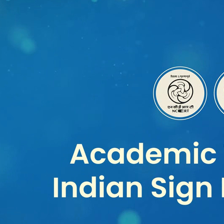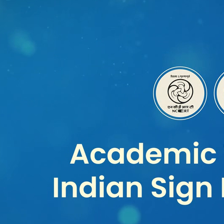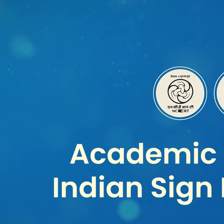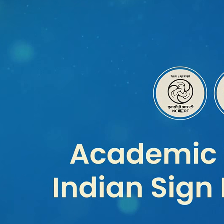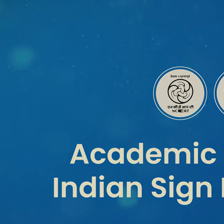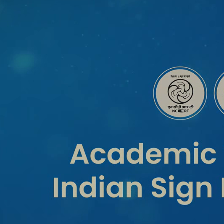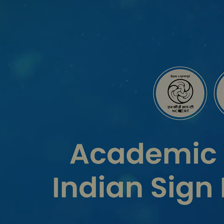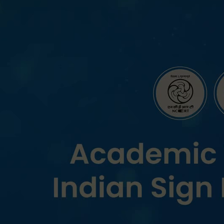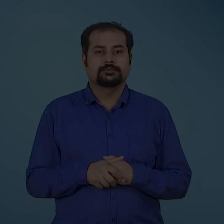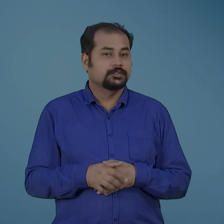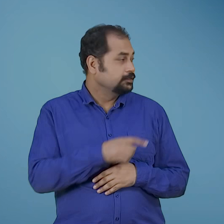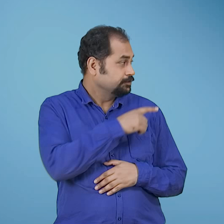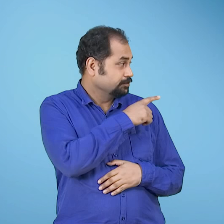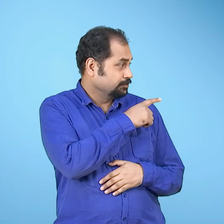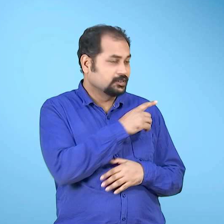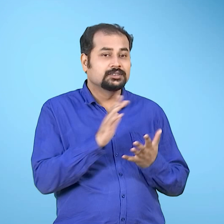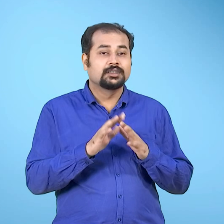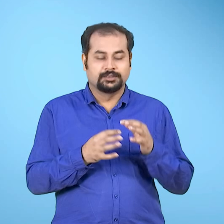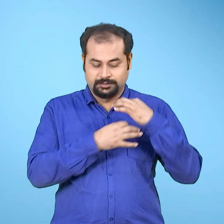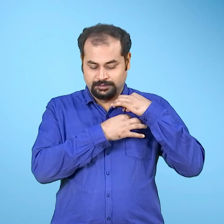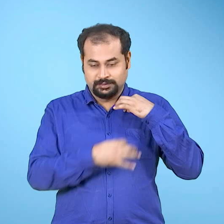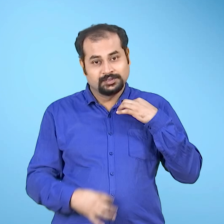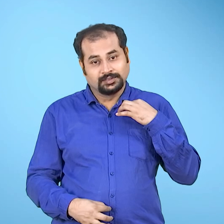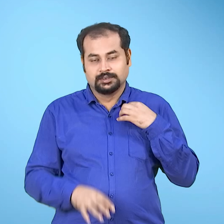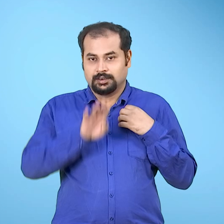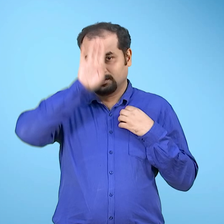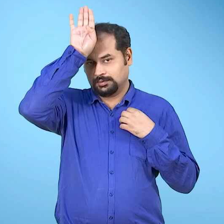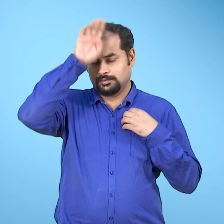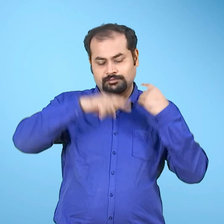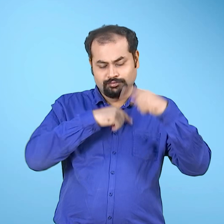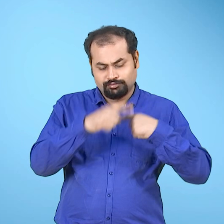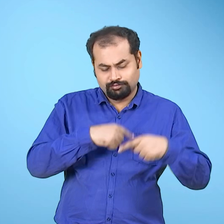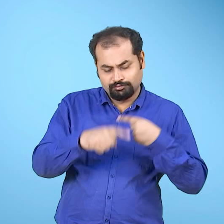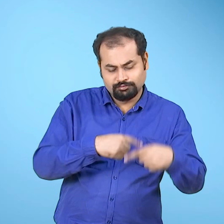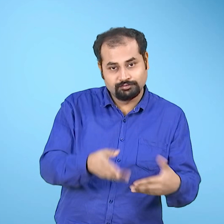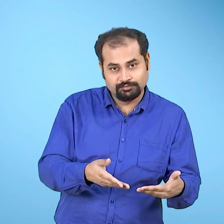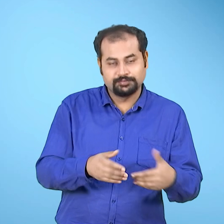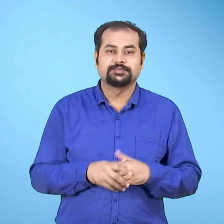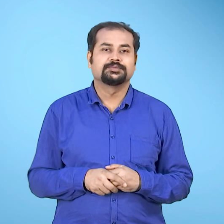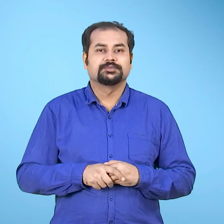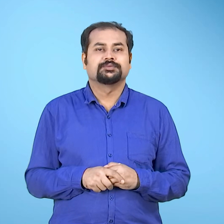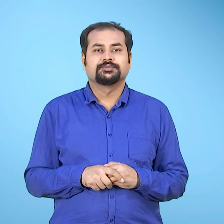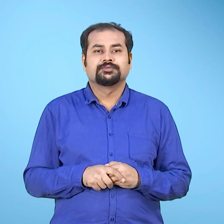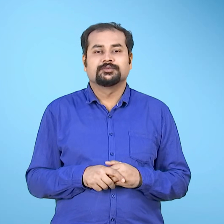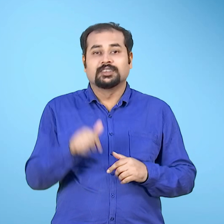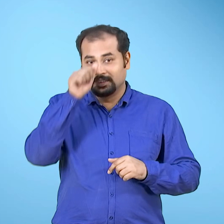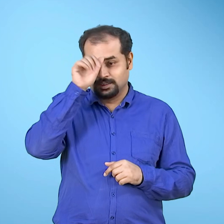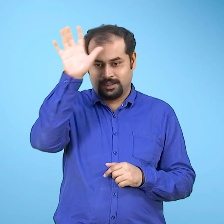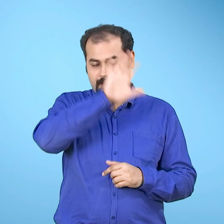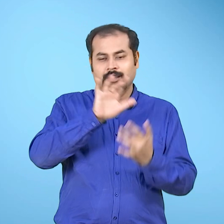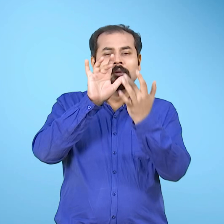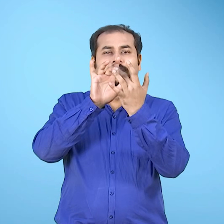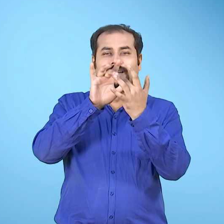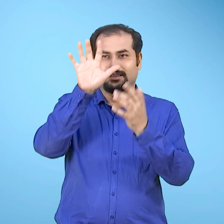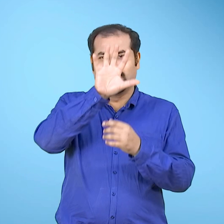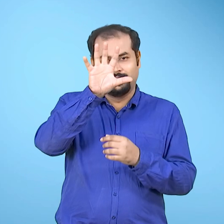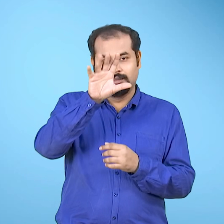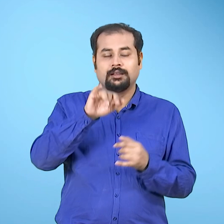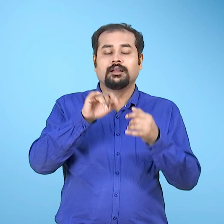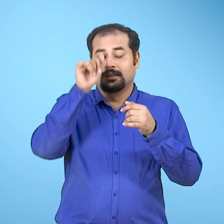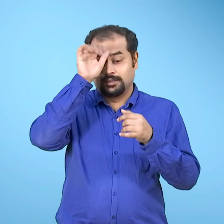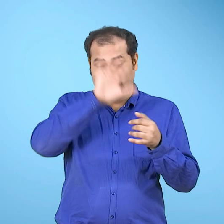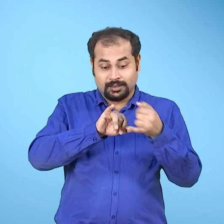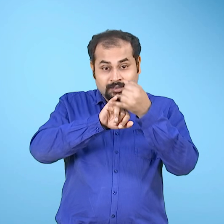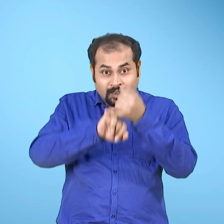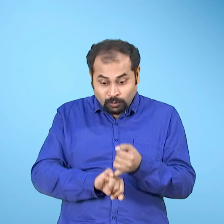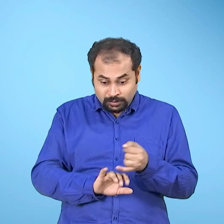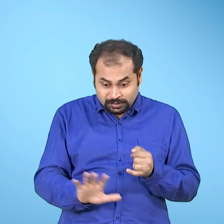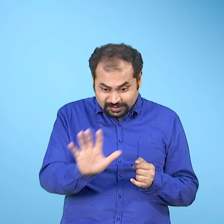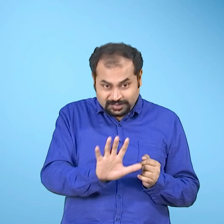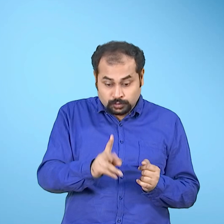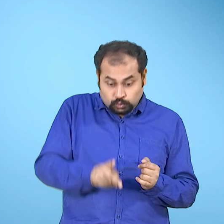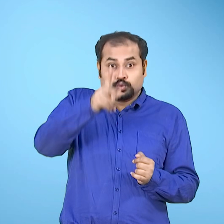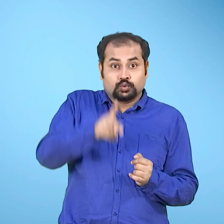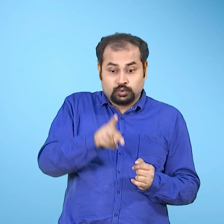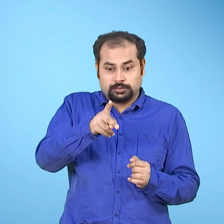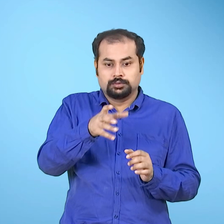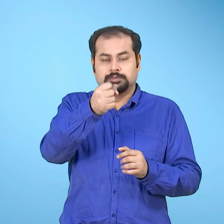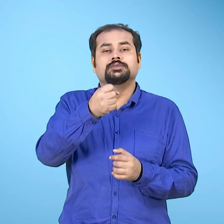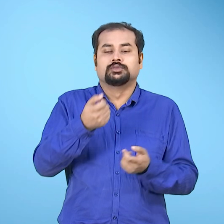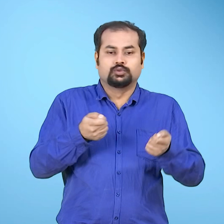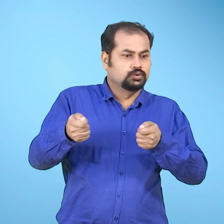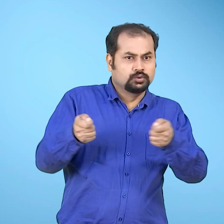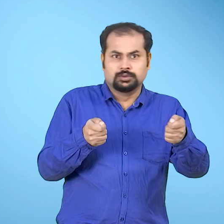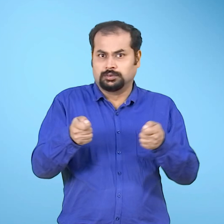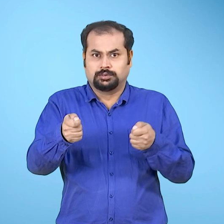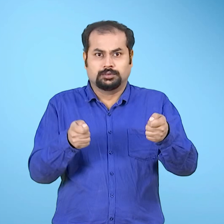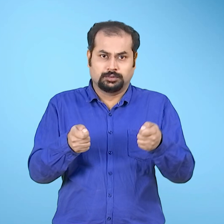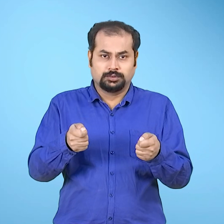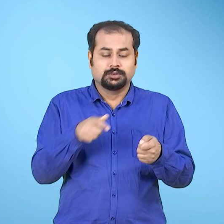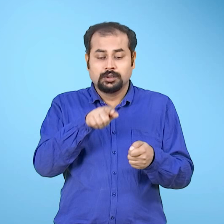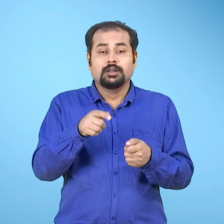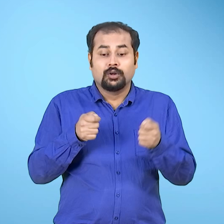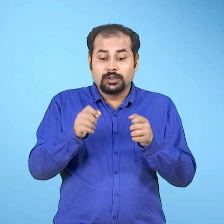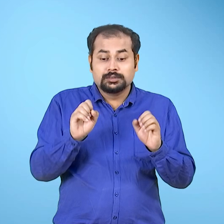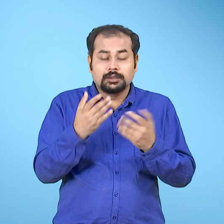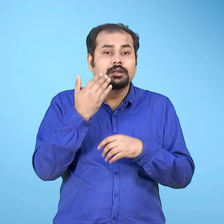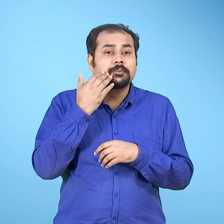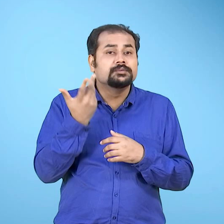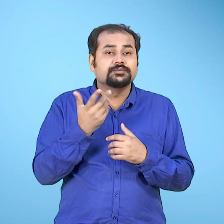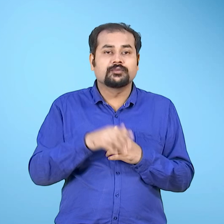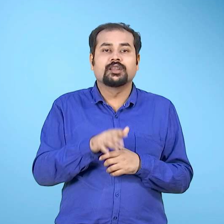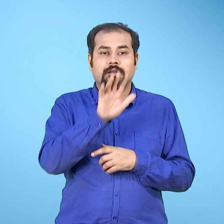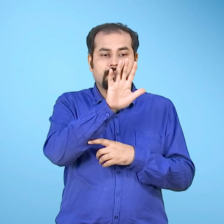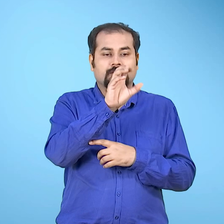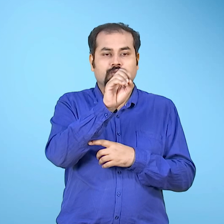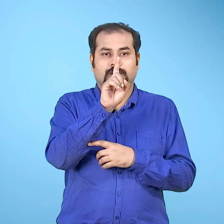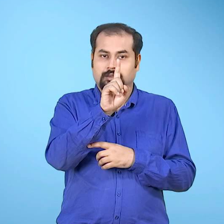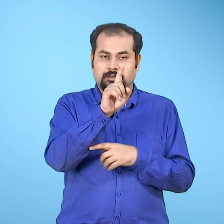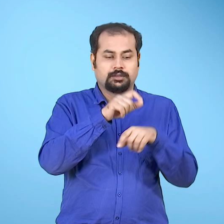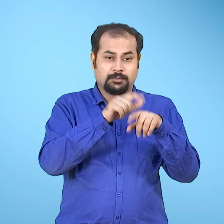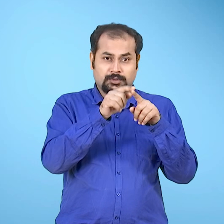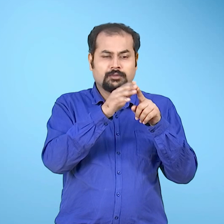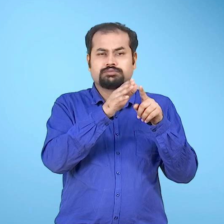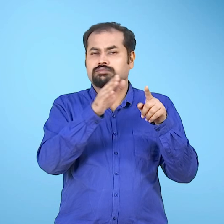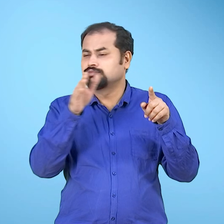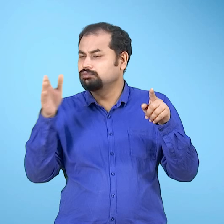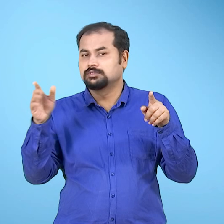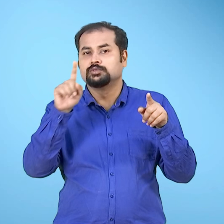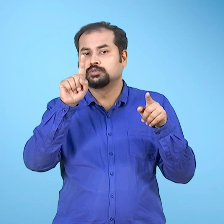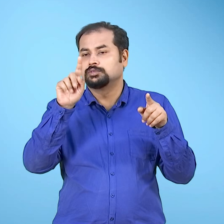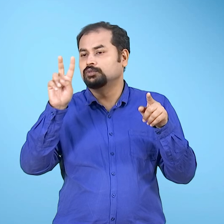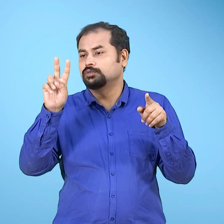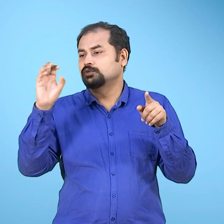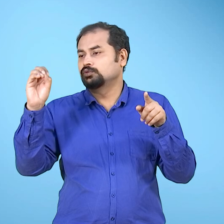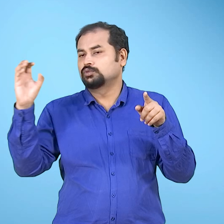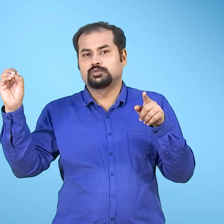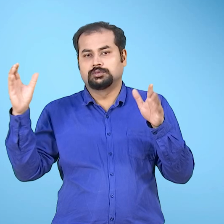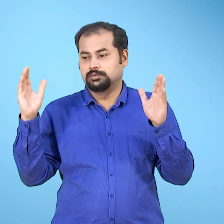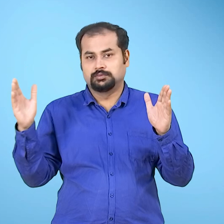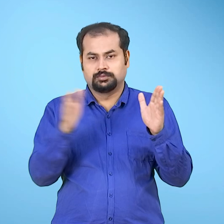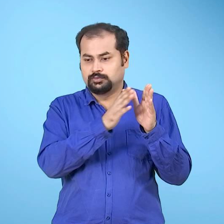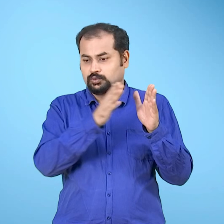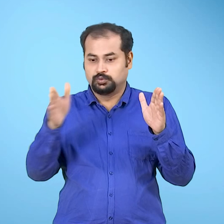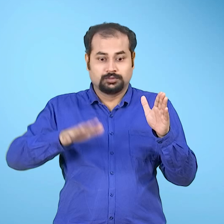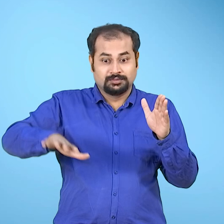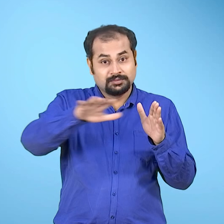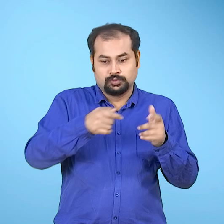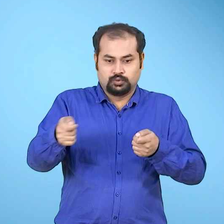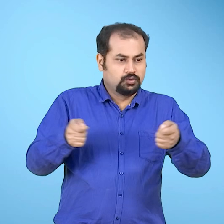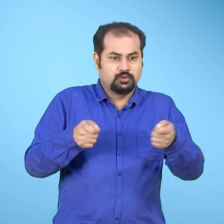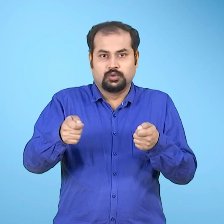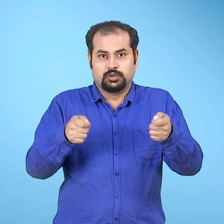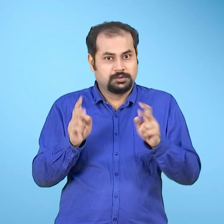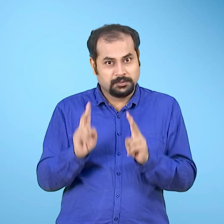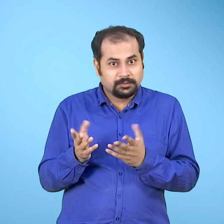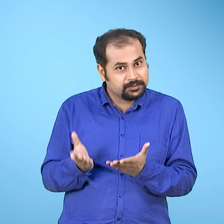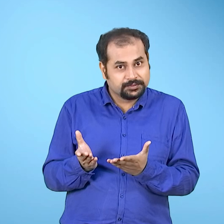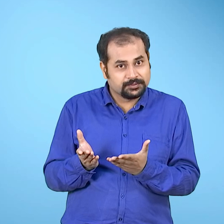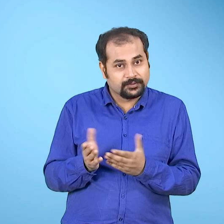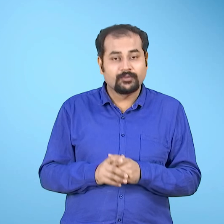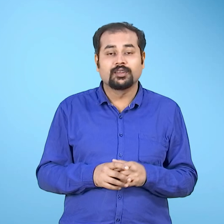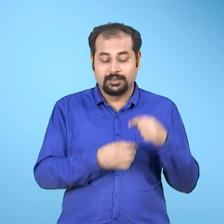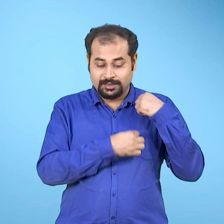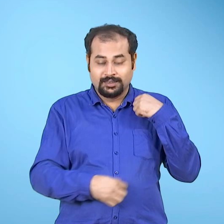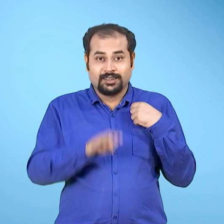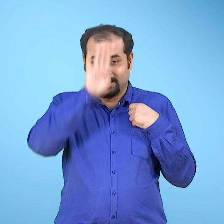Chalukyas These signs refer to Chalukyas. The Chalukyas were an important ruling dynasty in south and central India between 6th to 12th centuries.